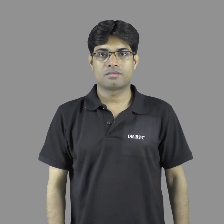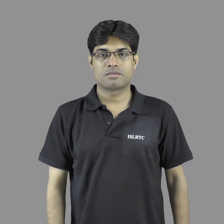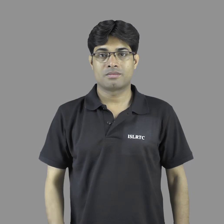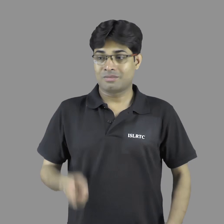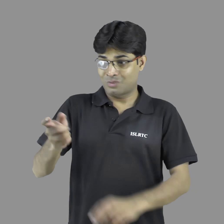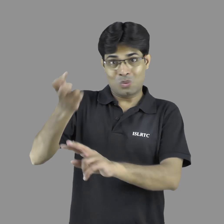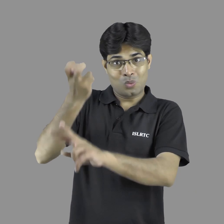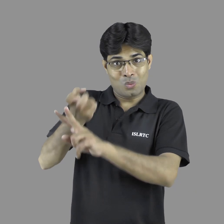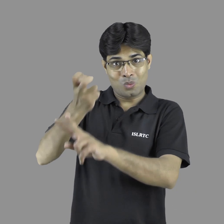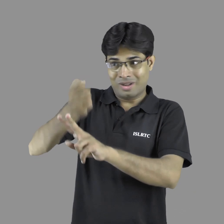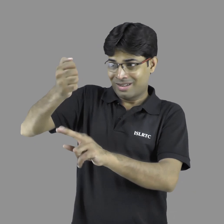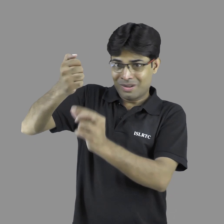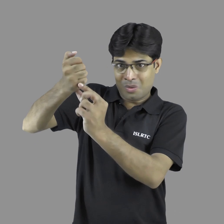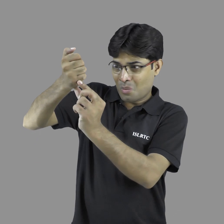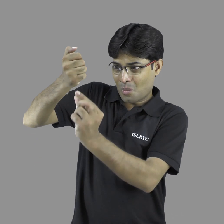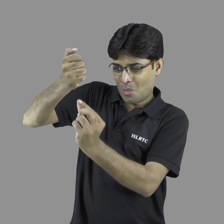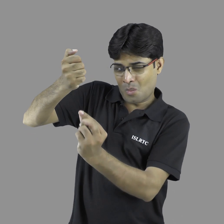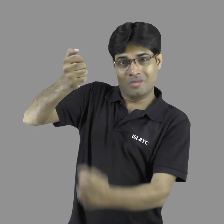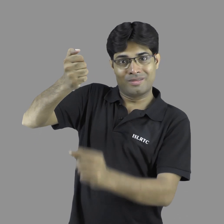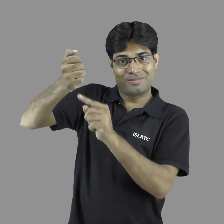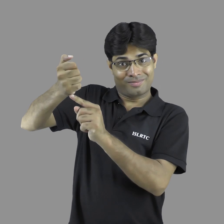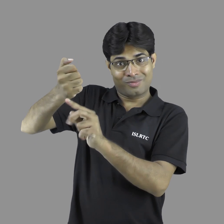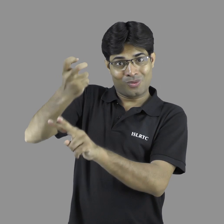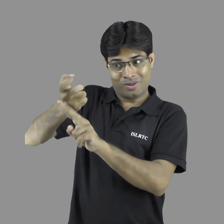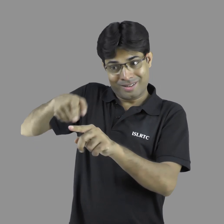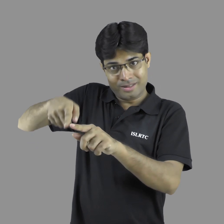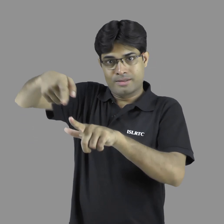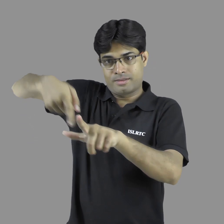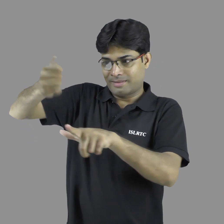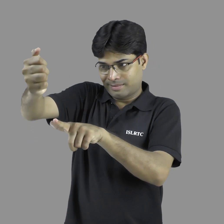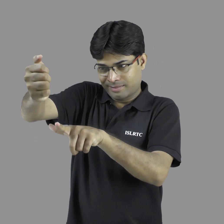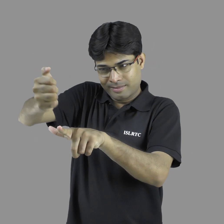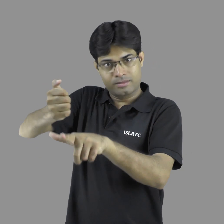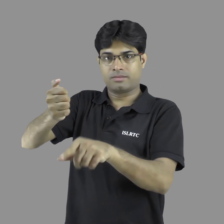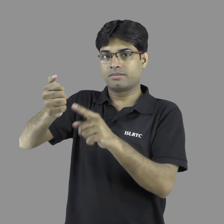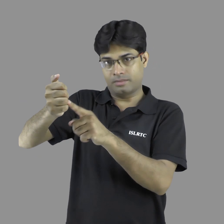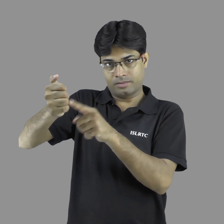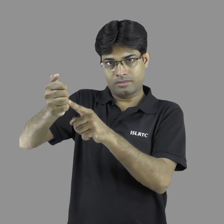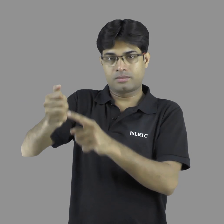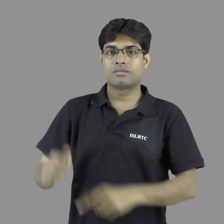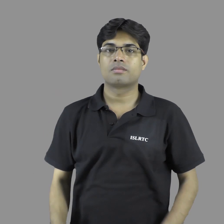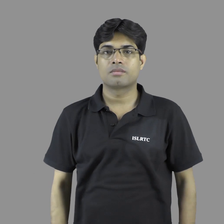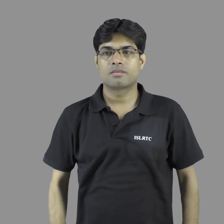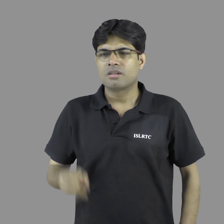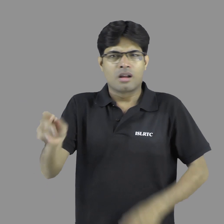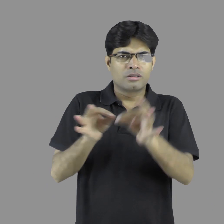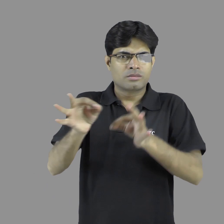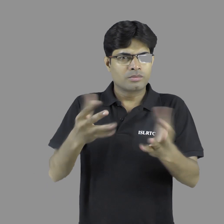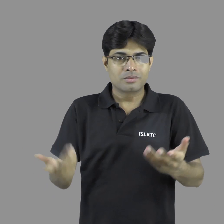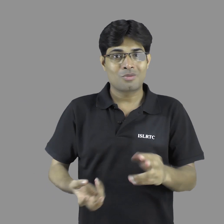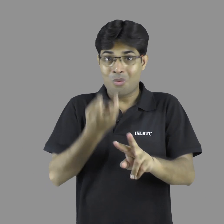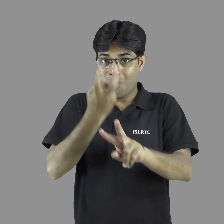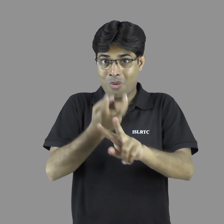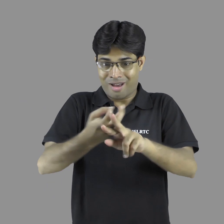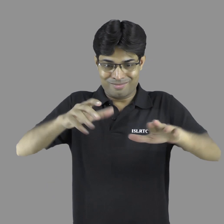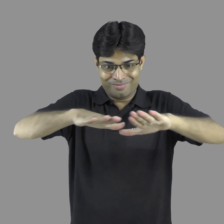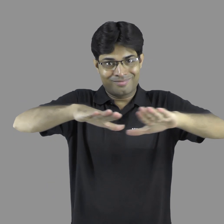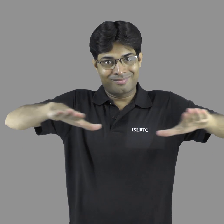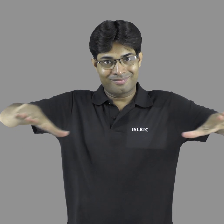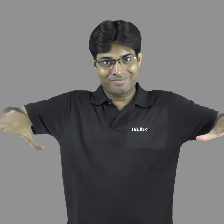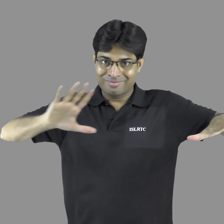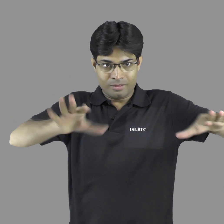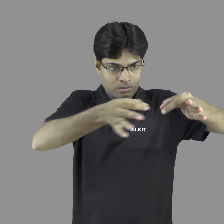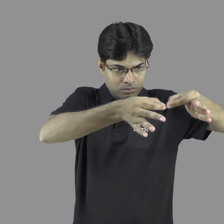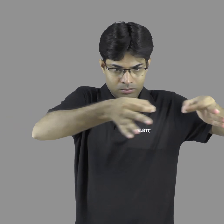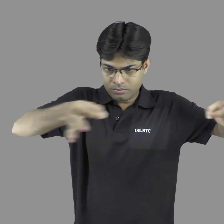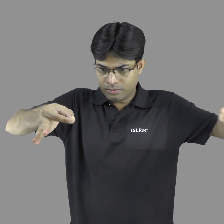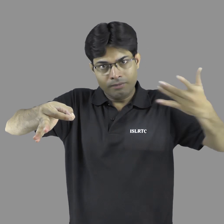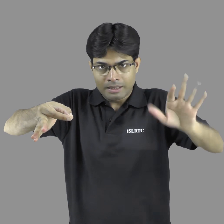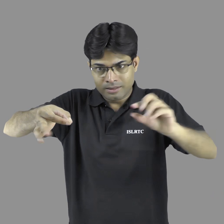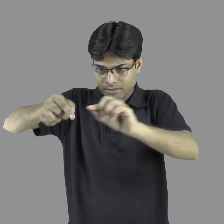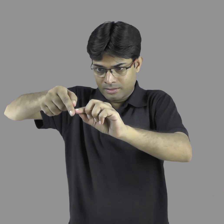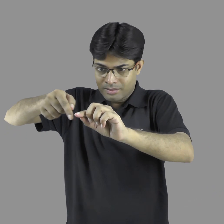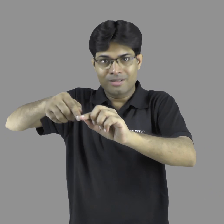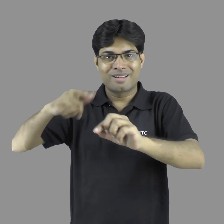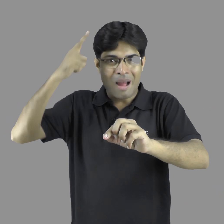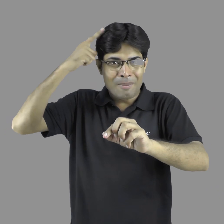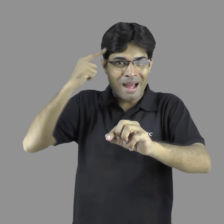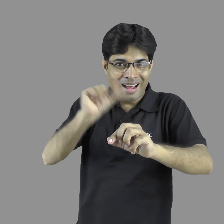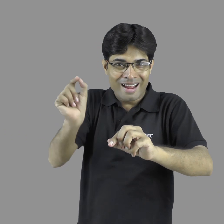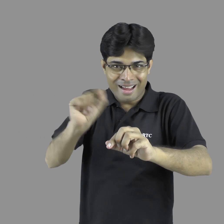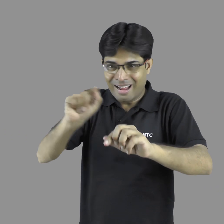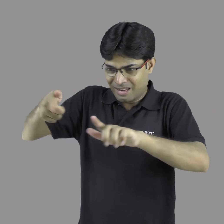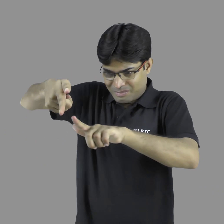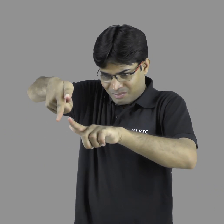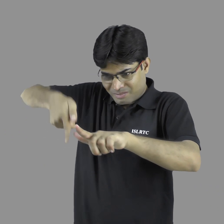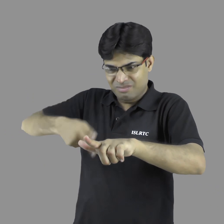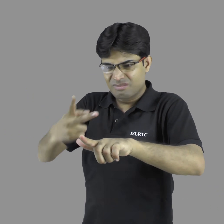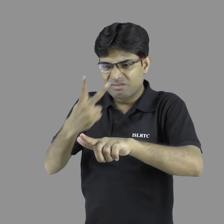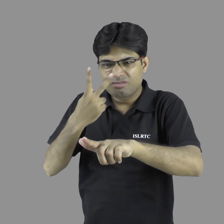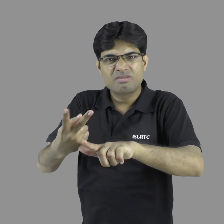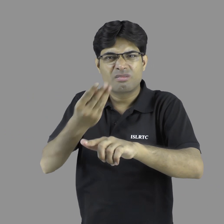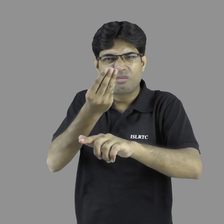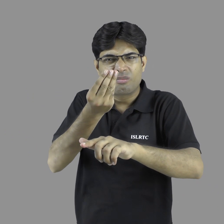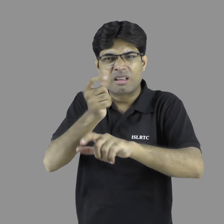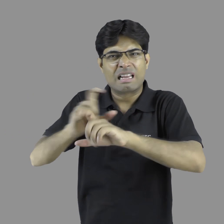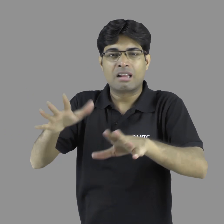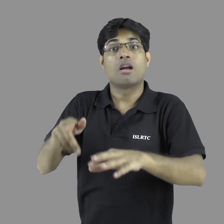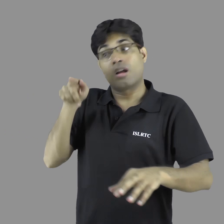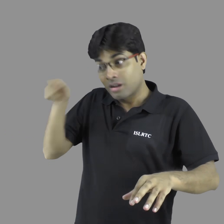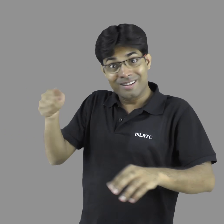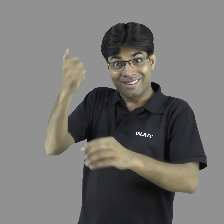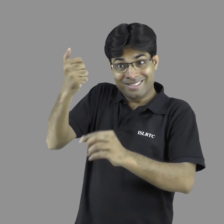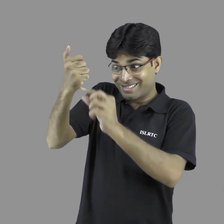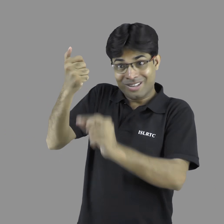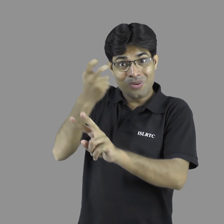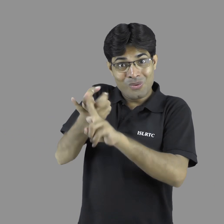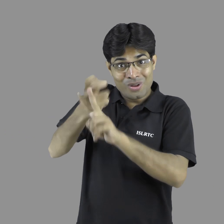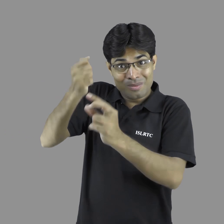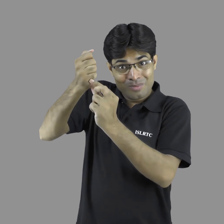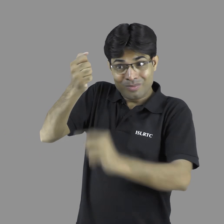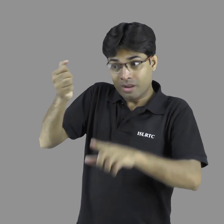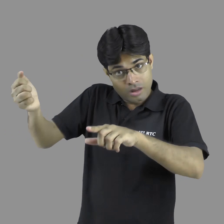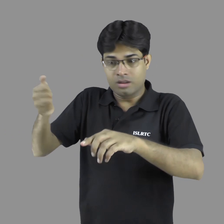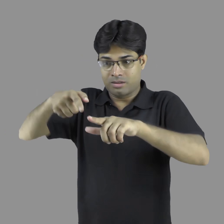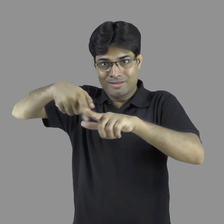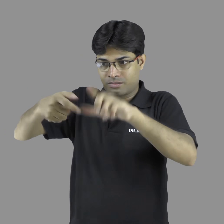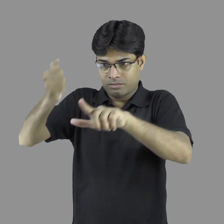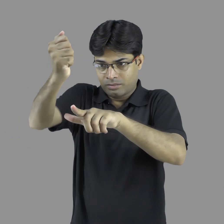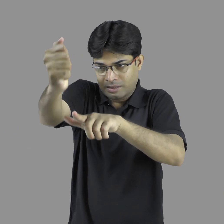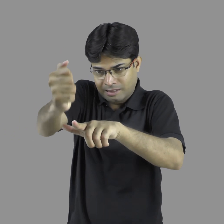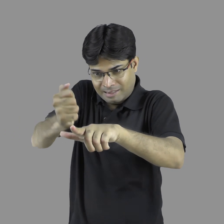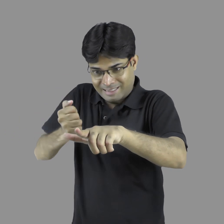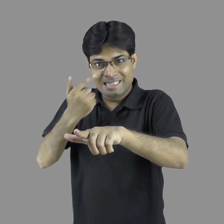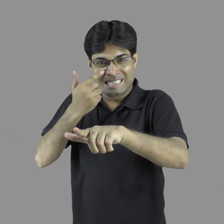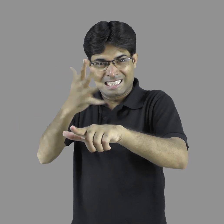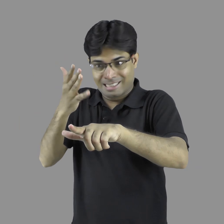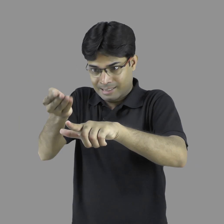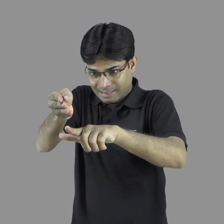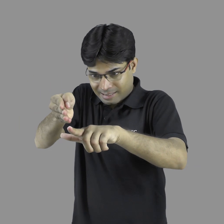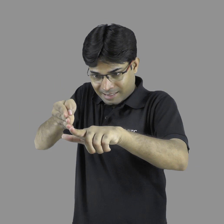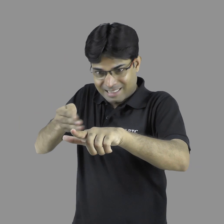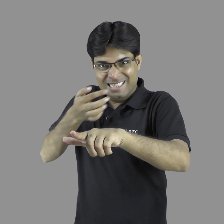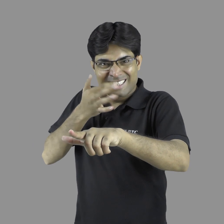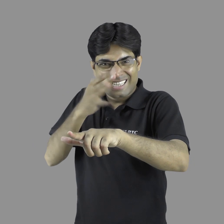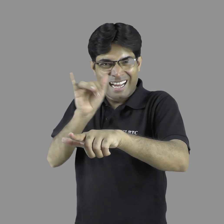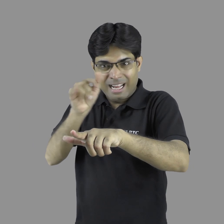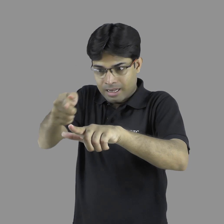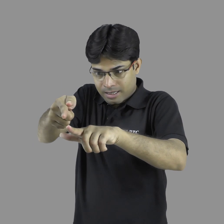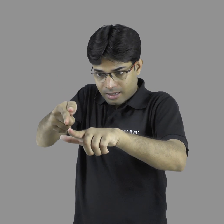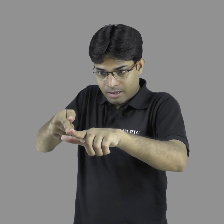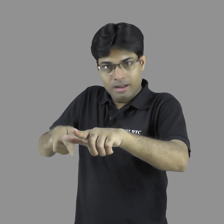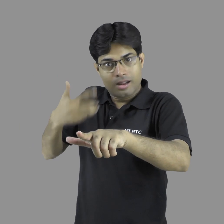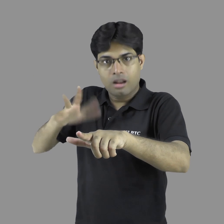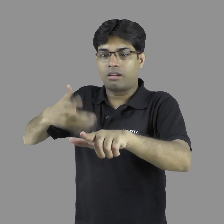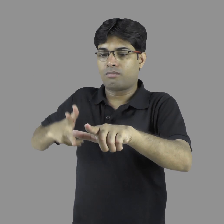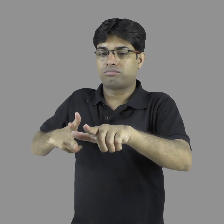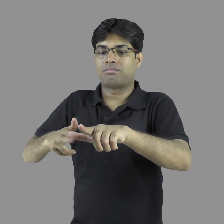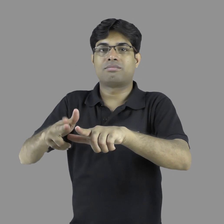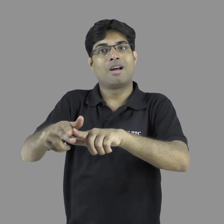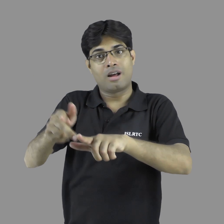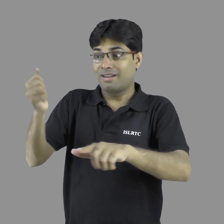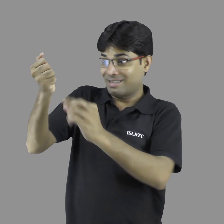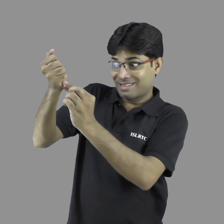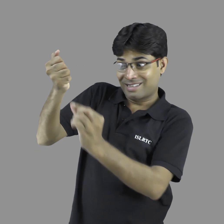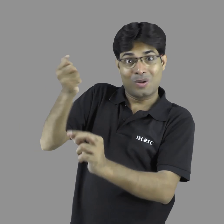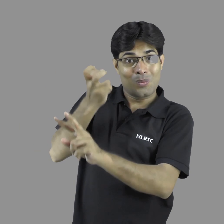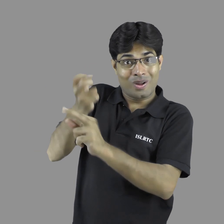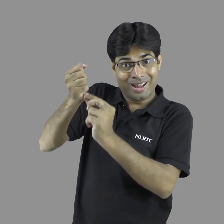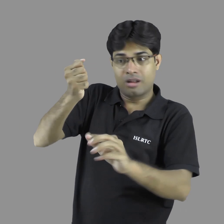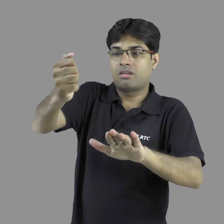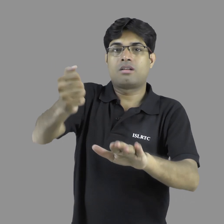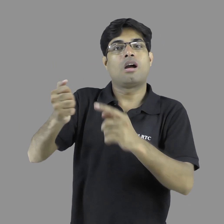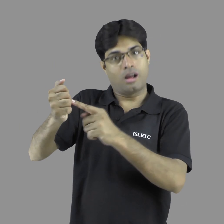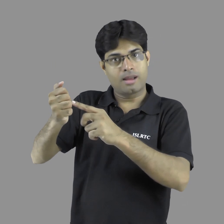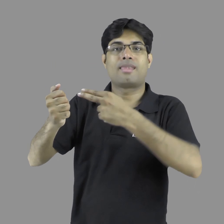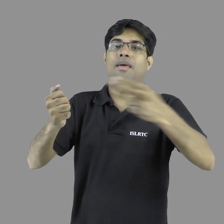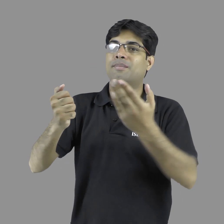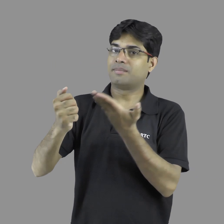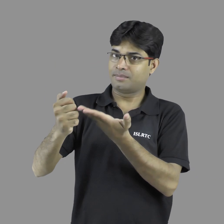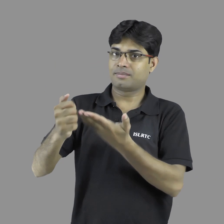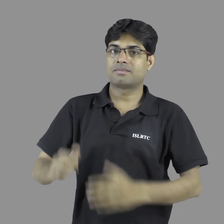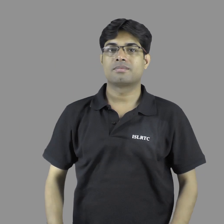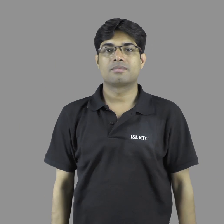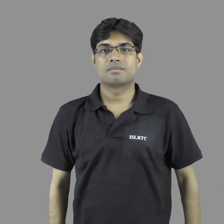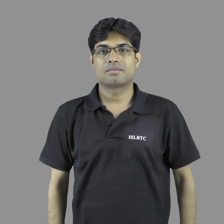Scriber